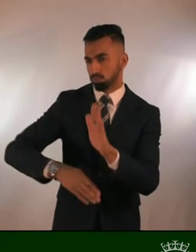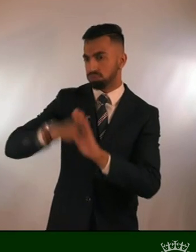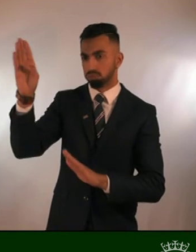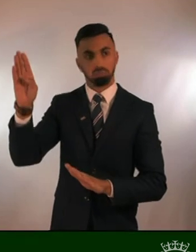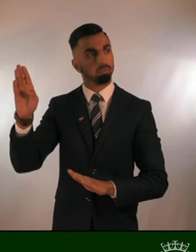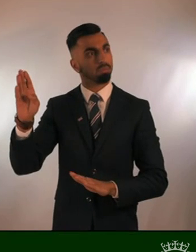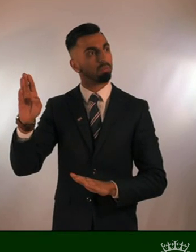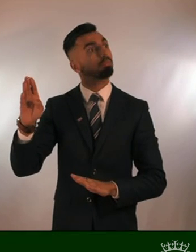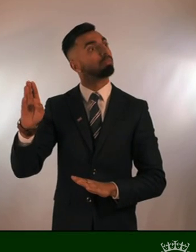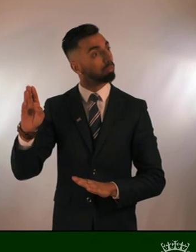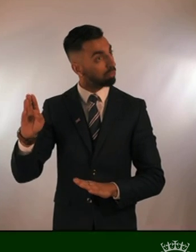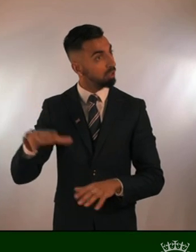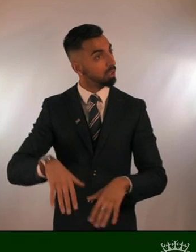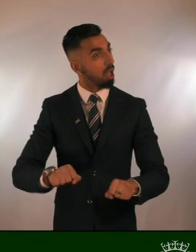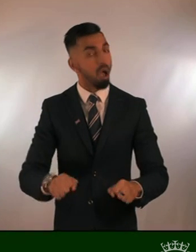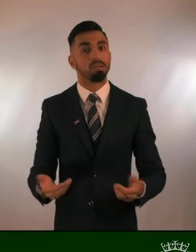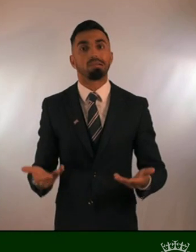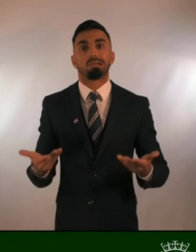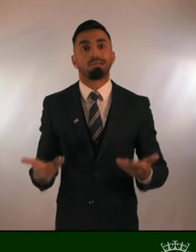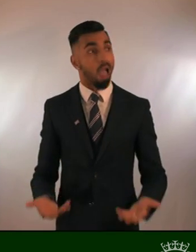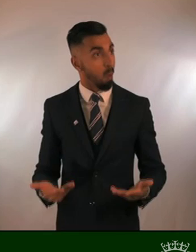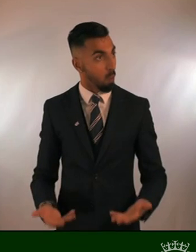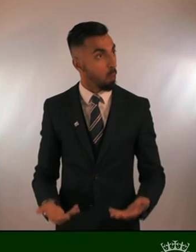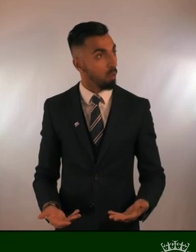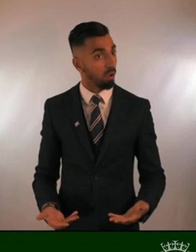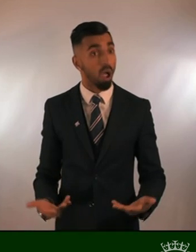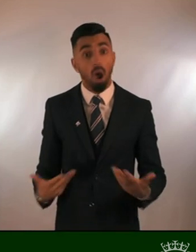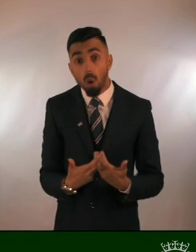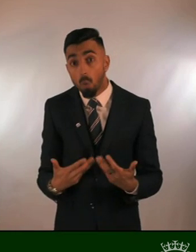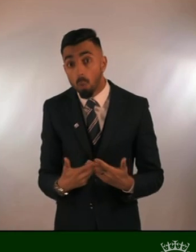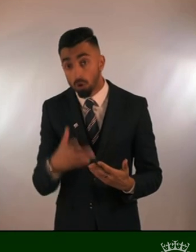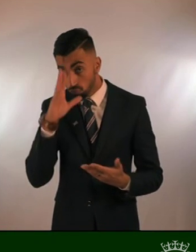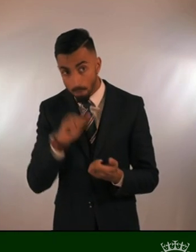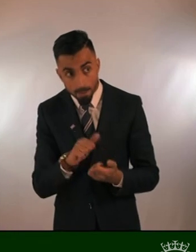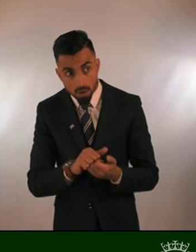That starts right now with our world-leading response to the coronavirus.